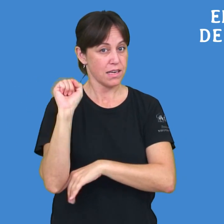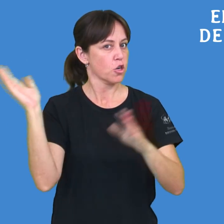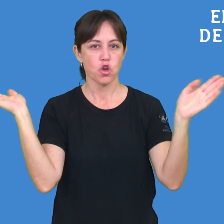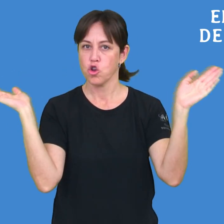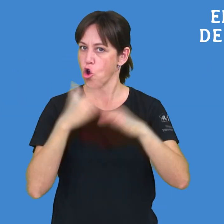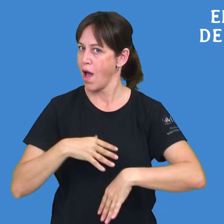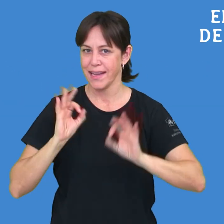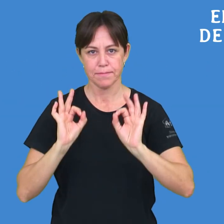haber no